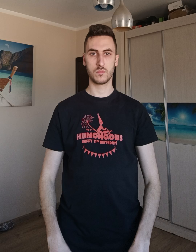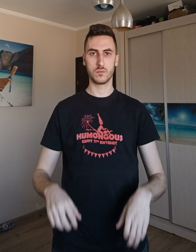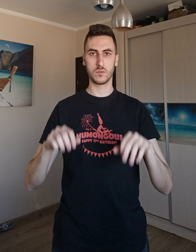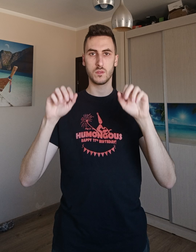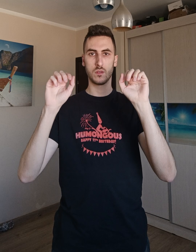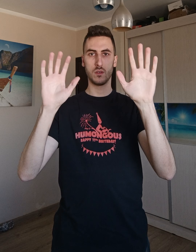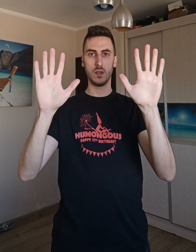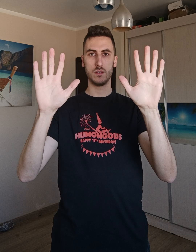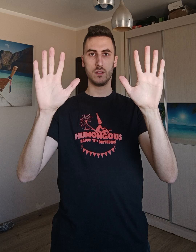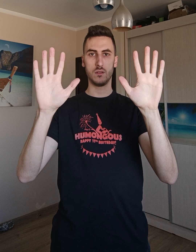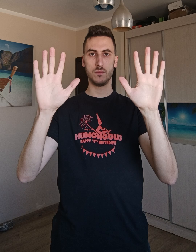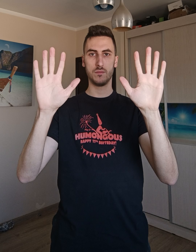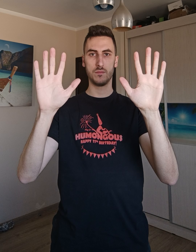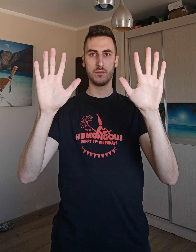עשר